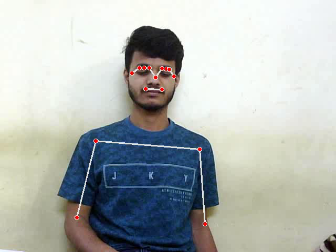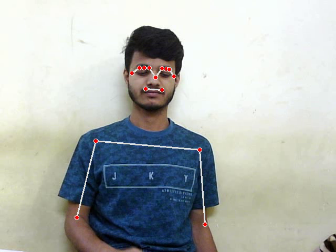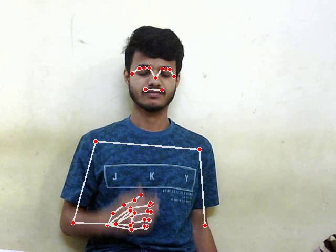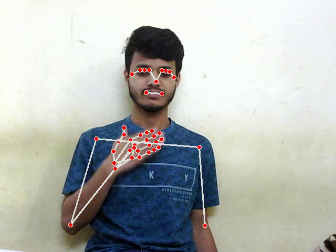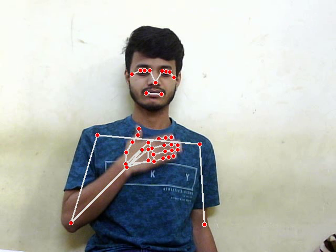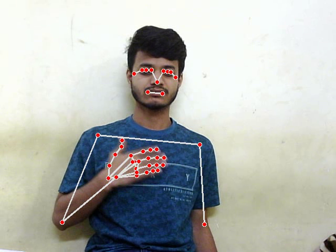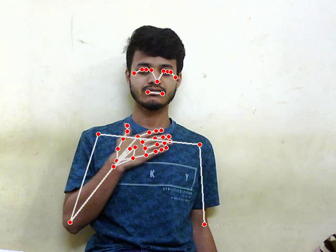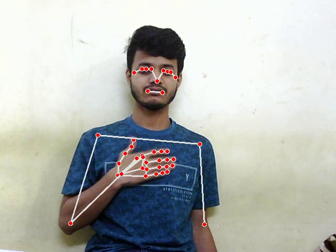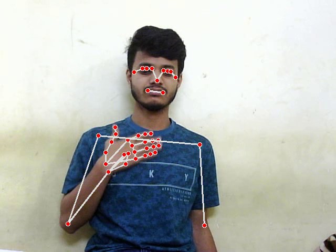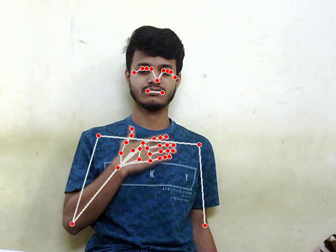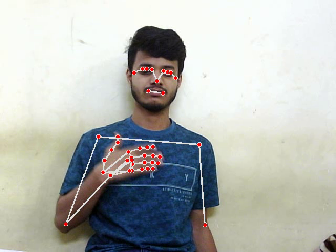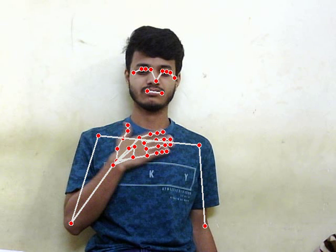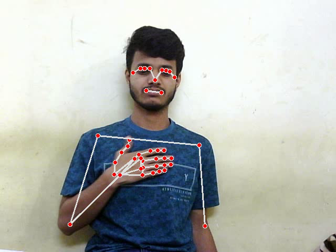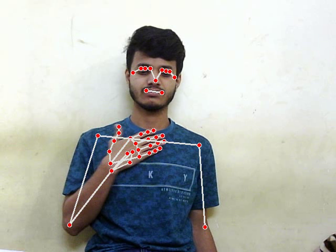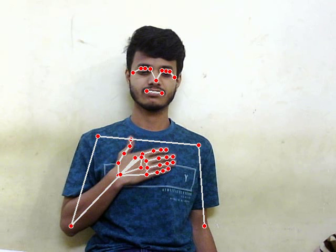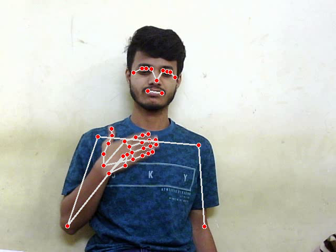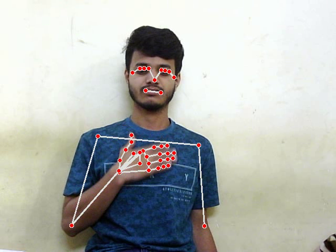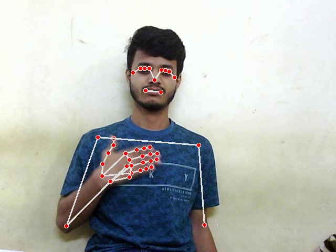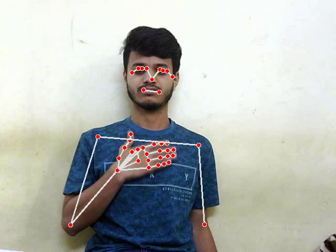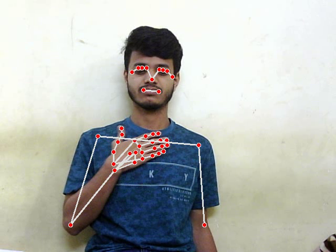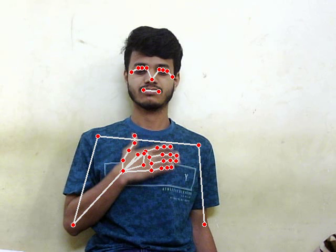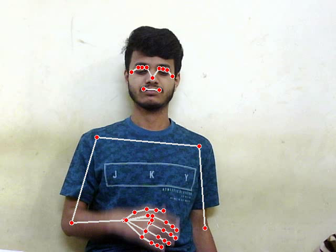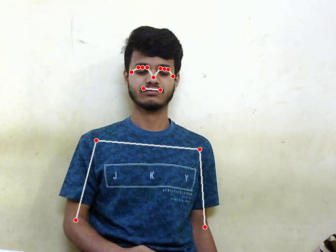please